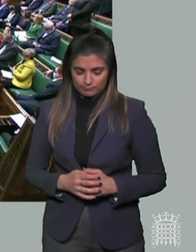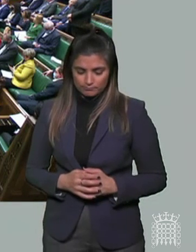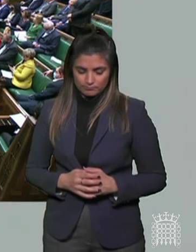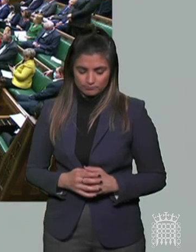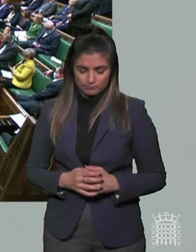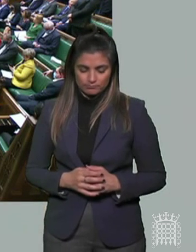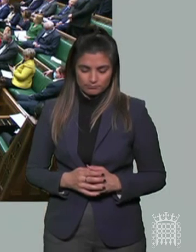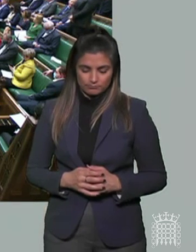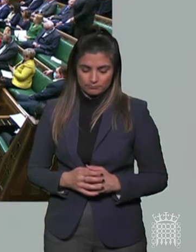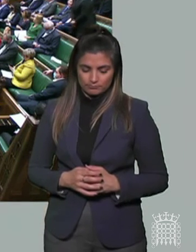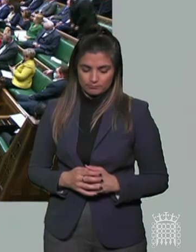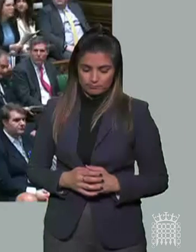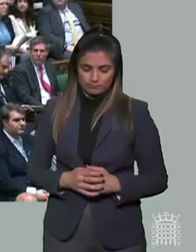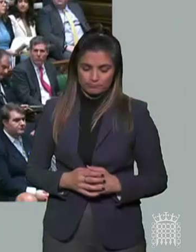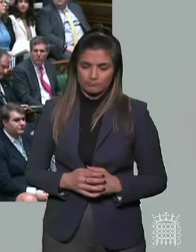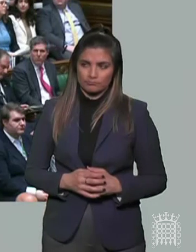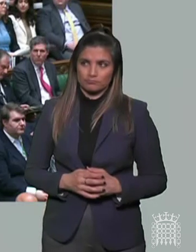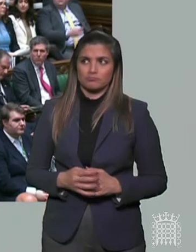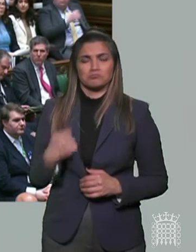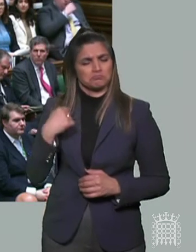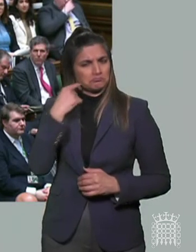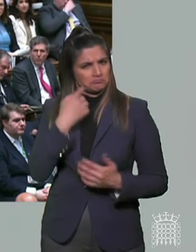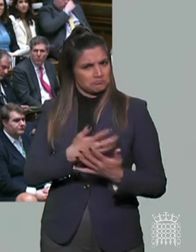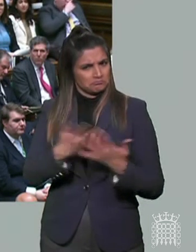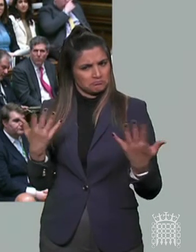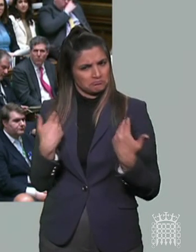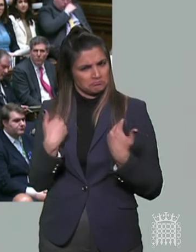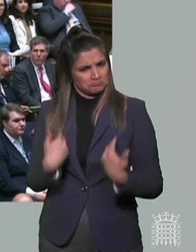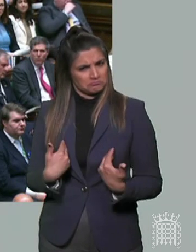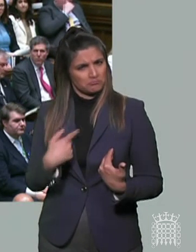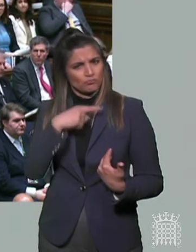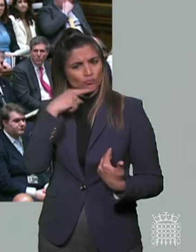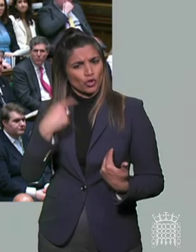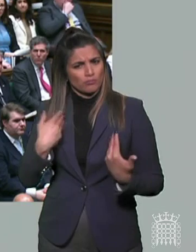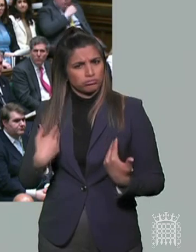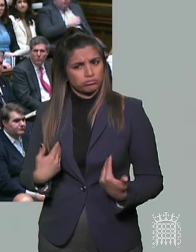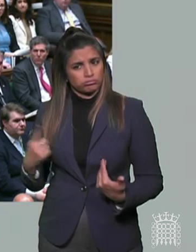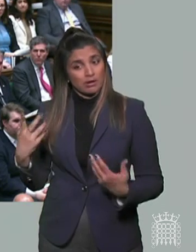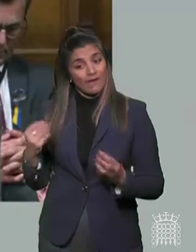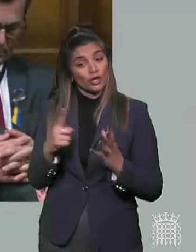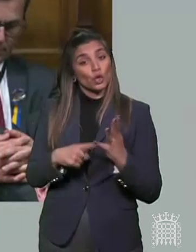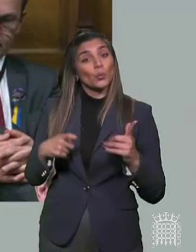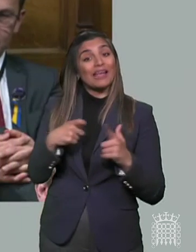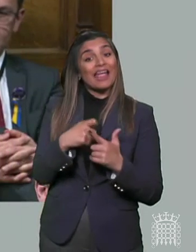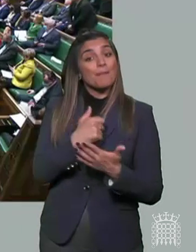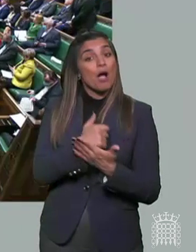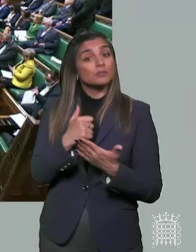Are any oligarchs with UK passports on our sanctions list?